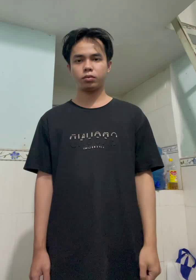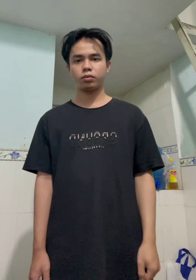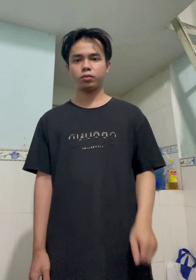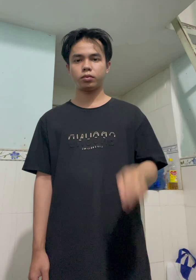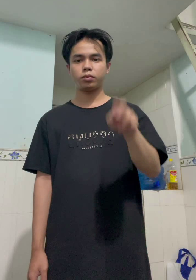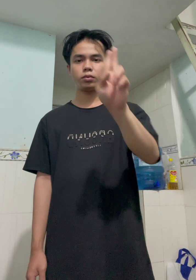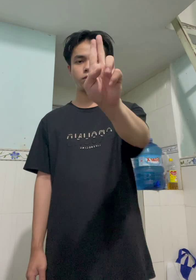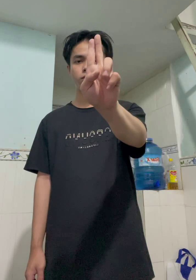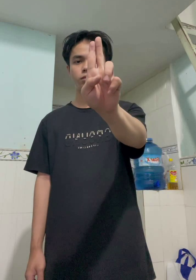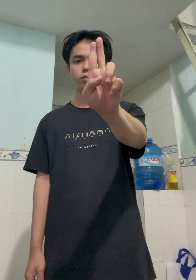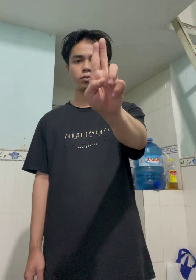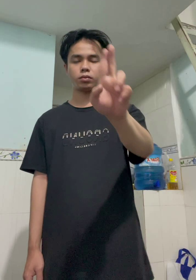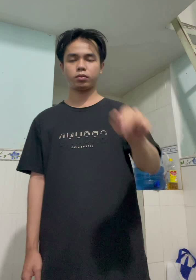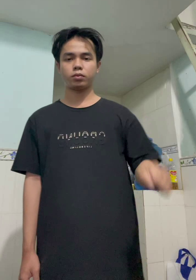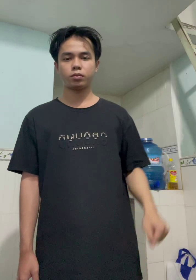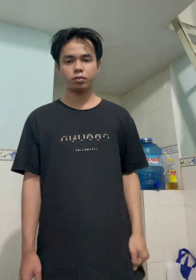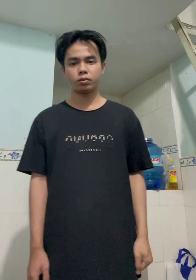u